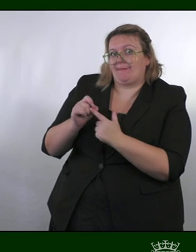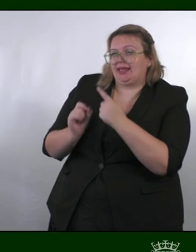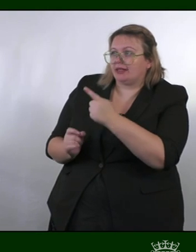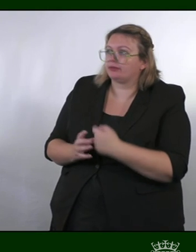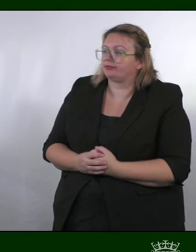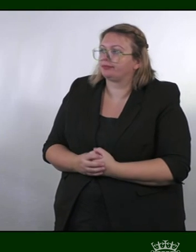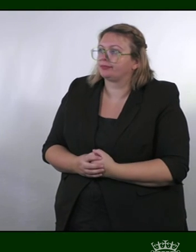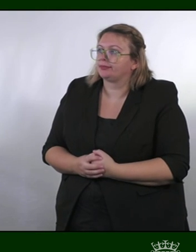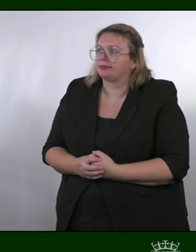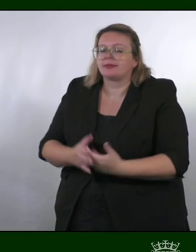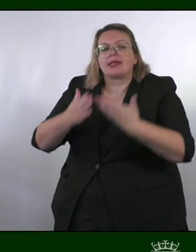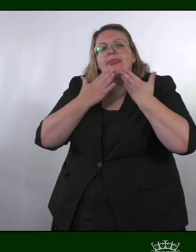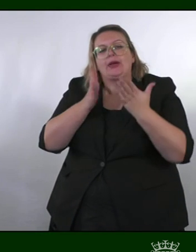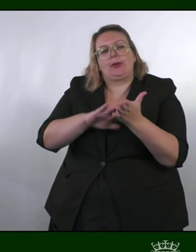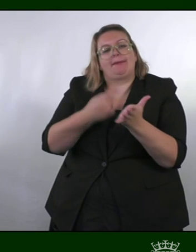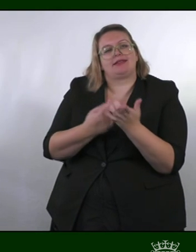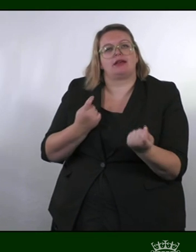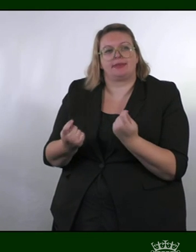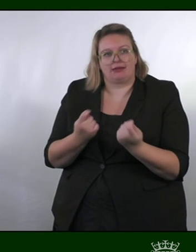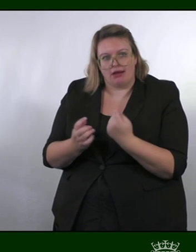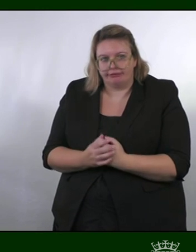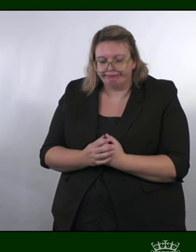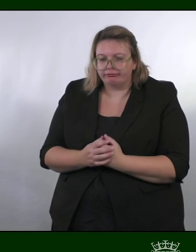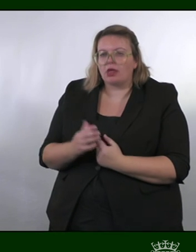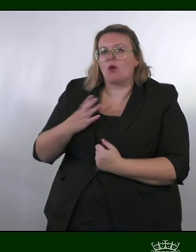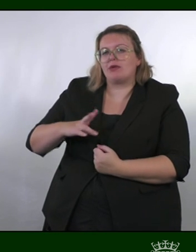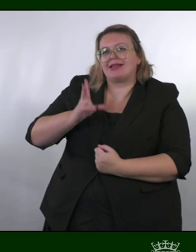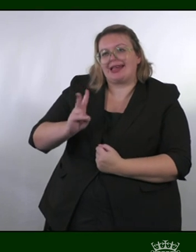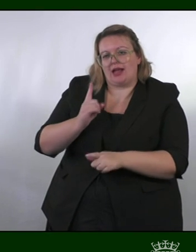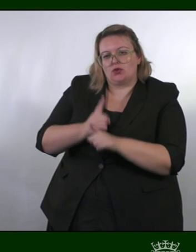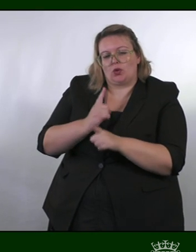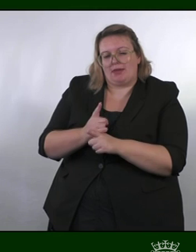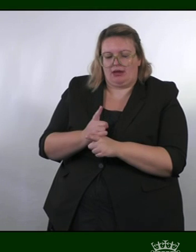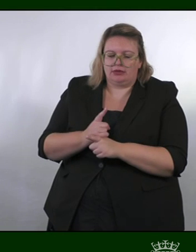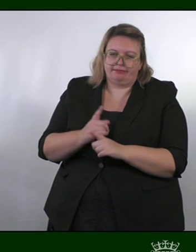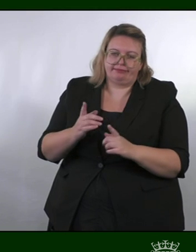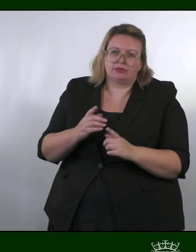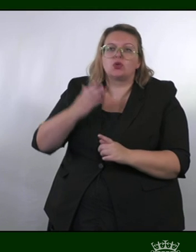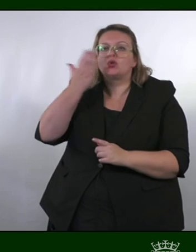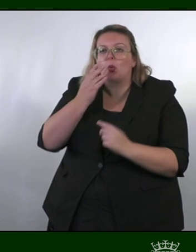May I return to the subject of free school meals?